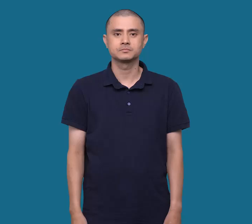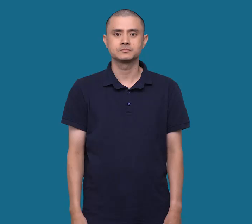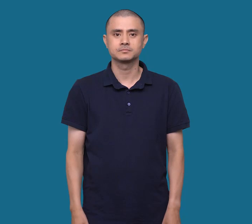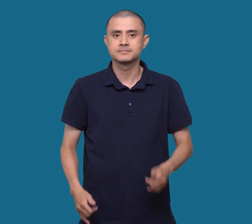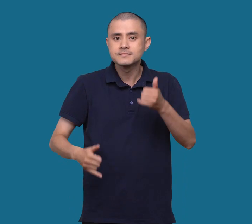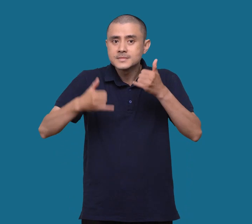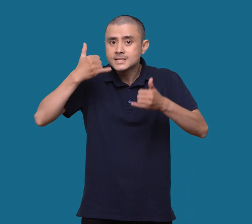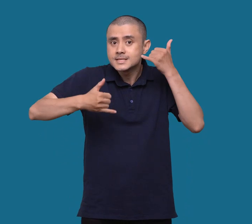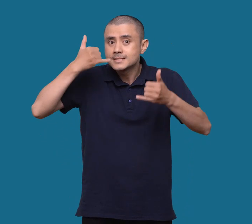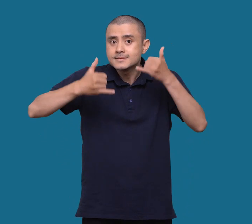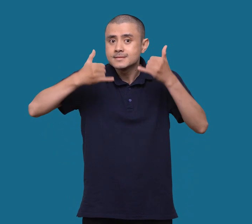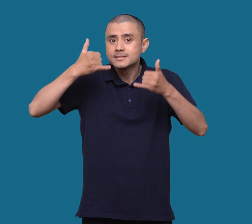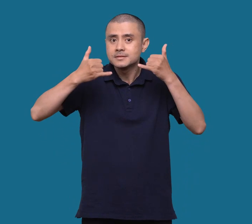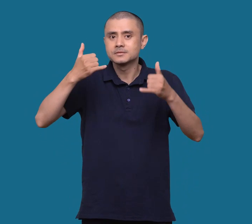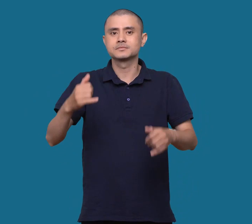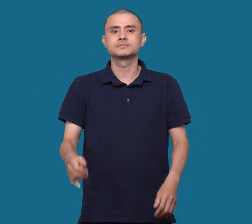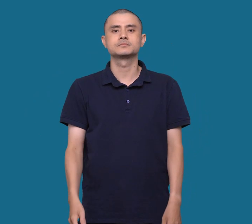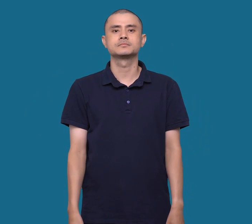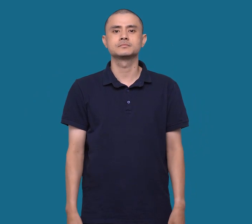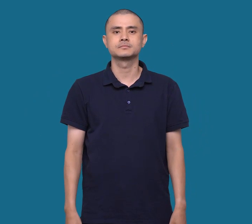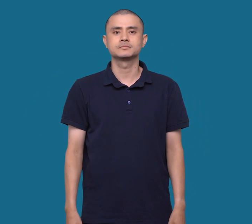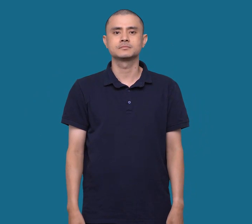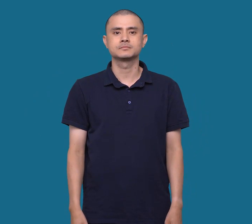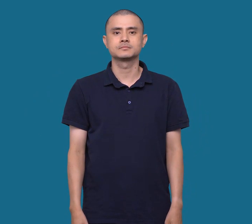mỳ tôm